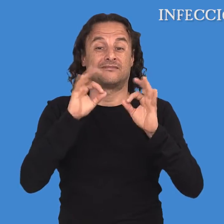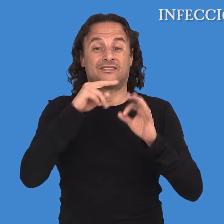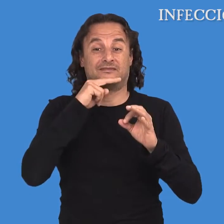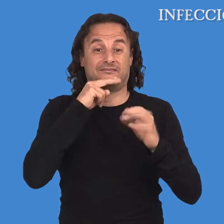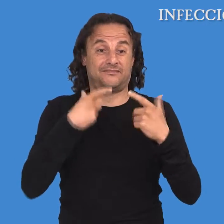pis